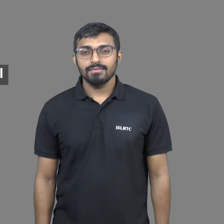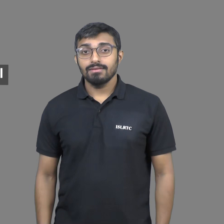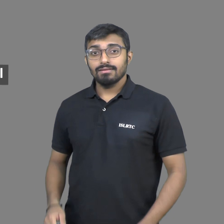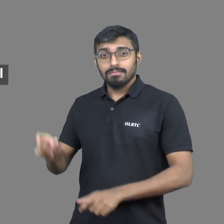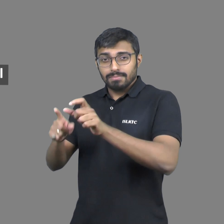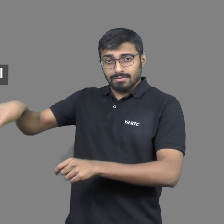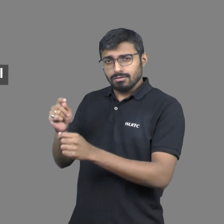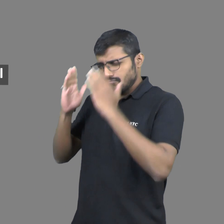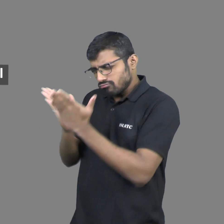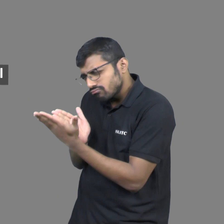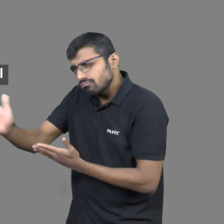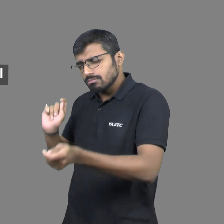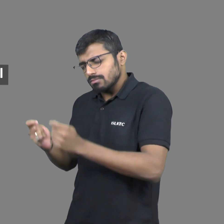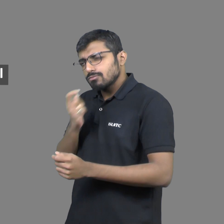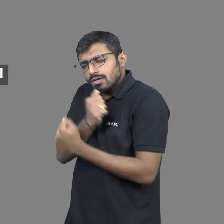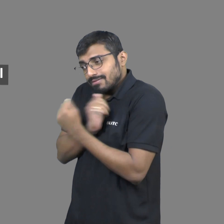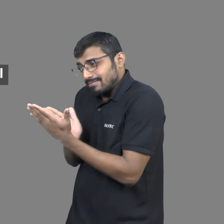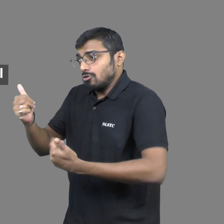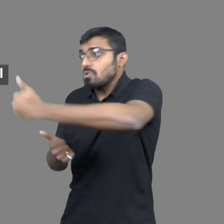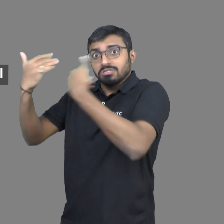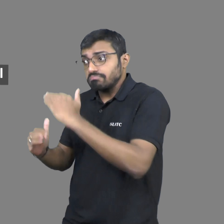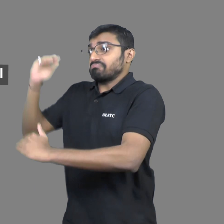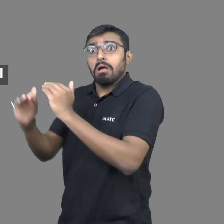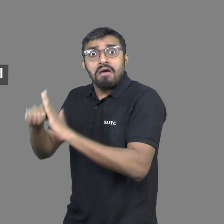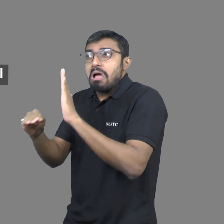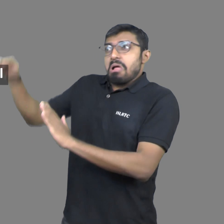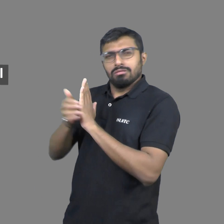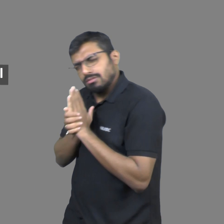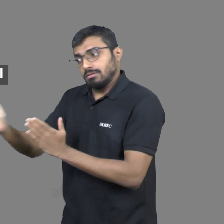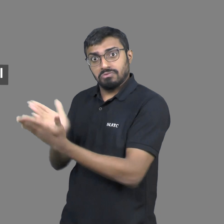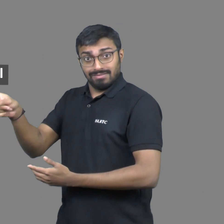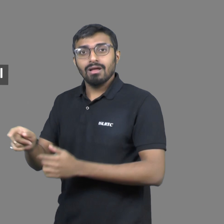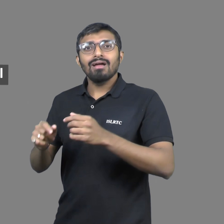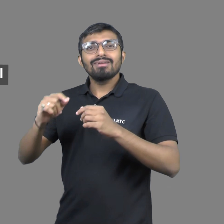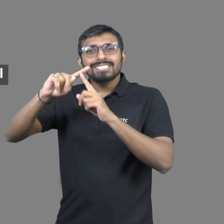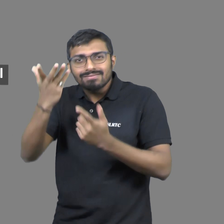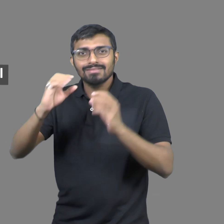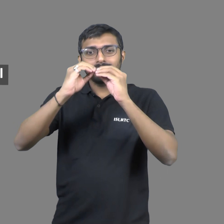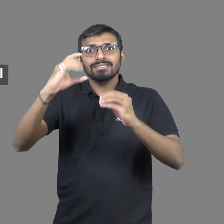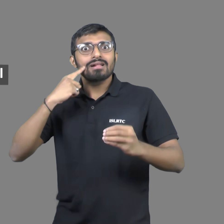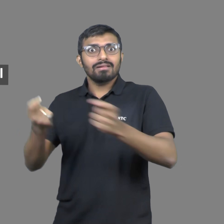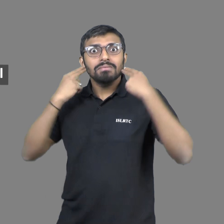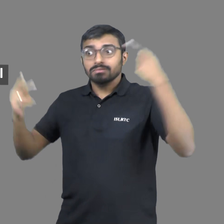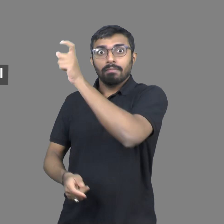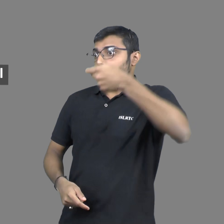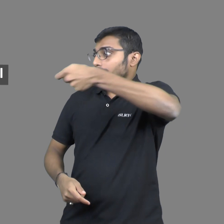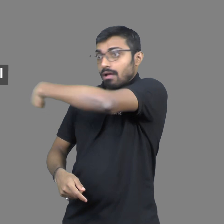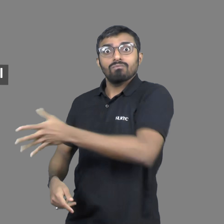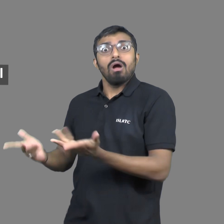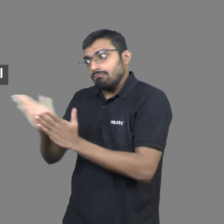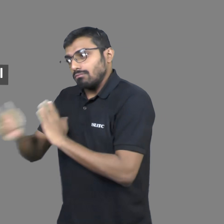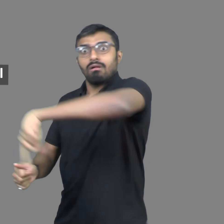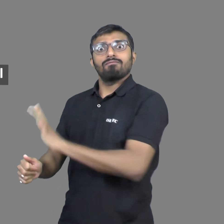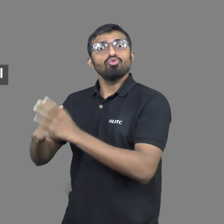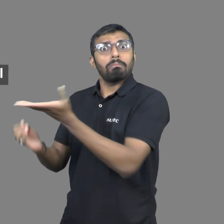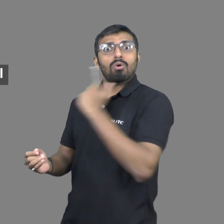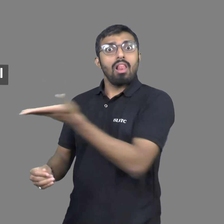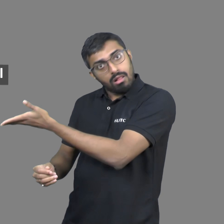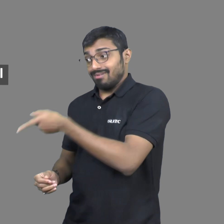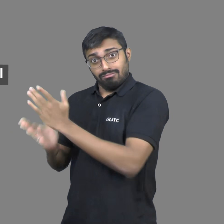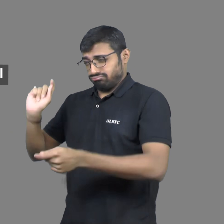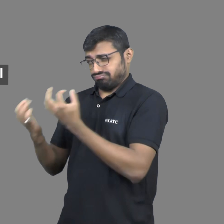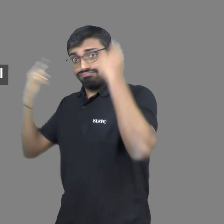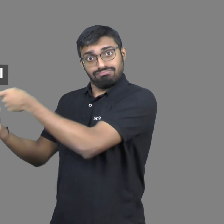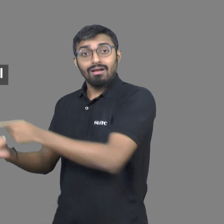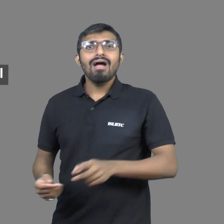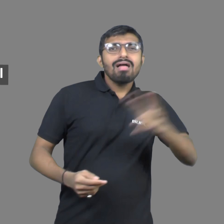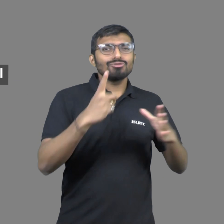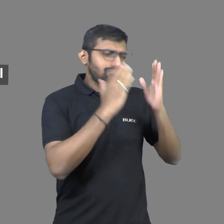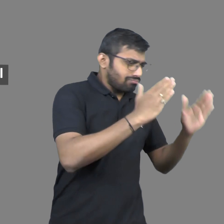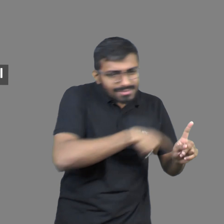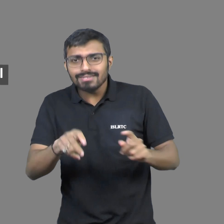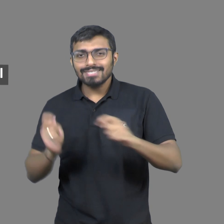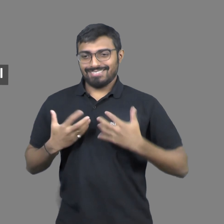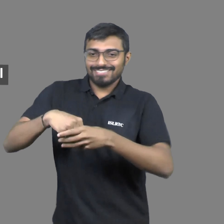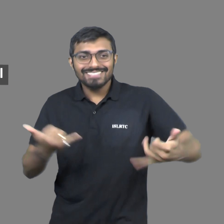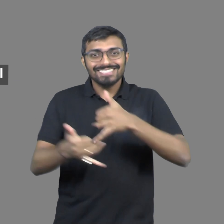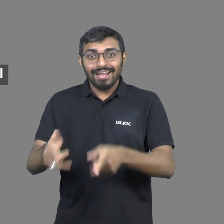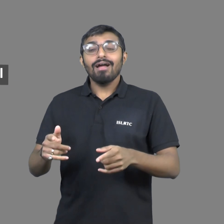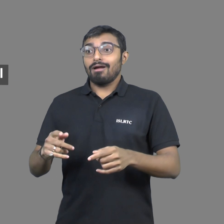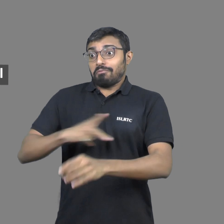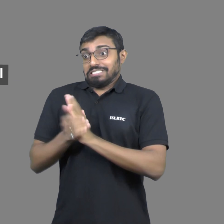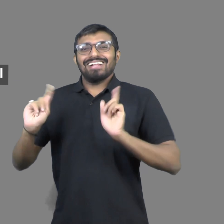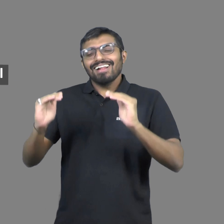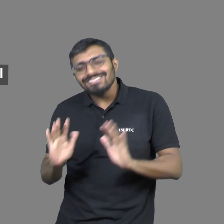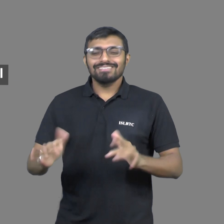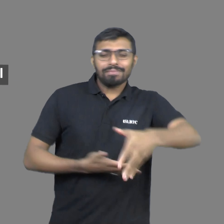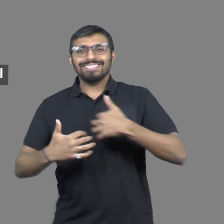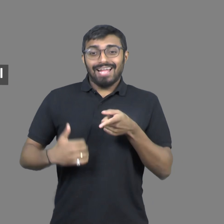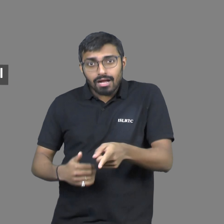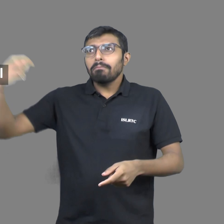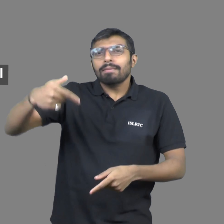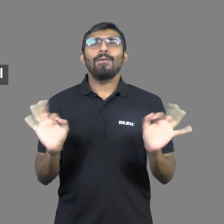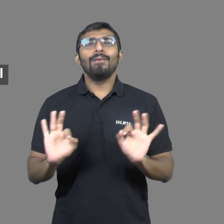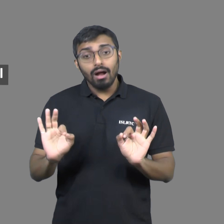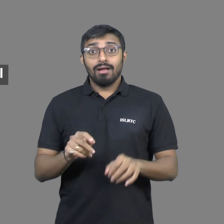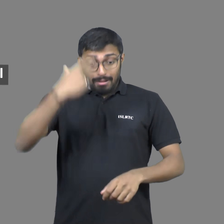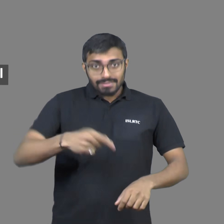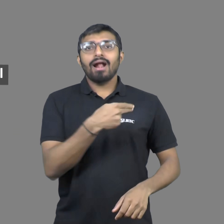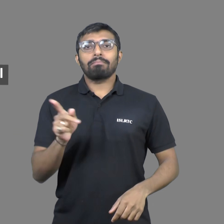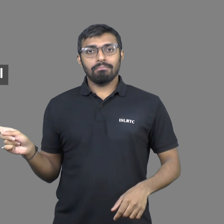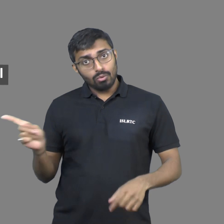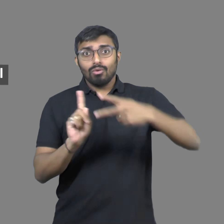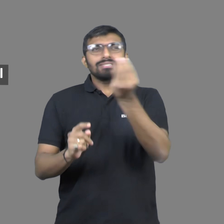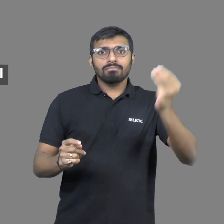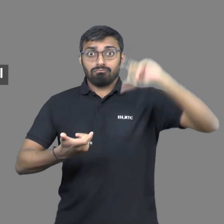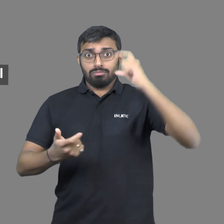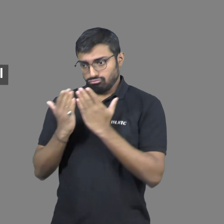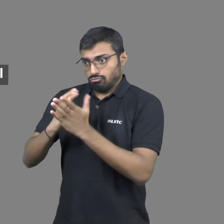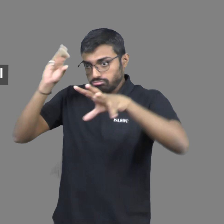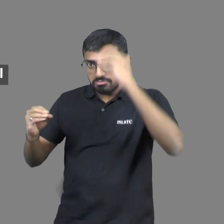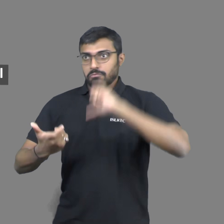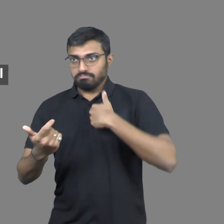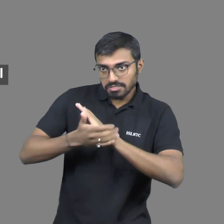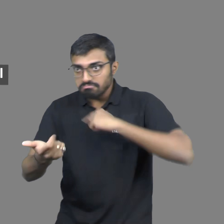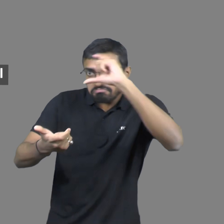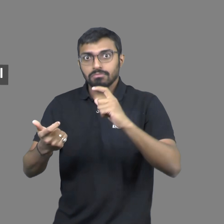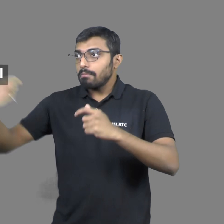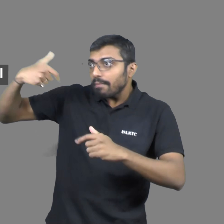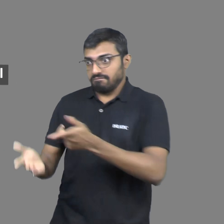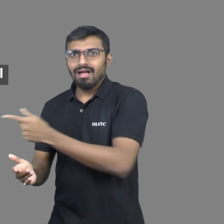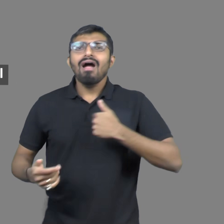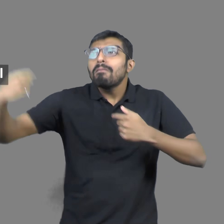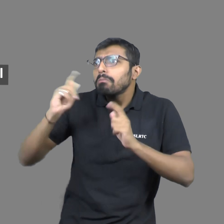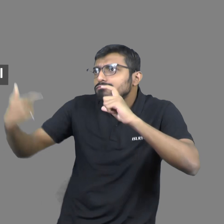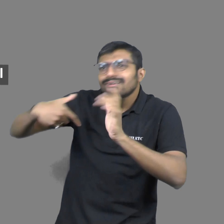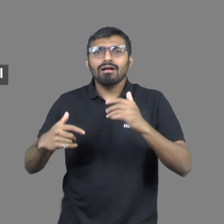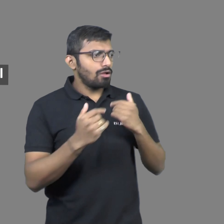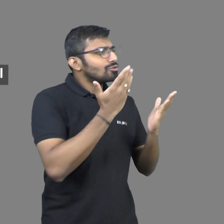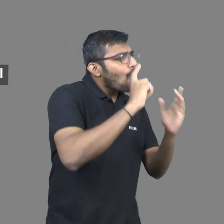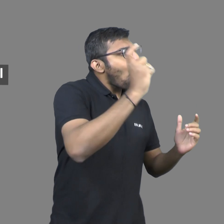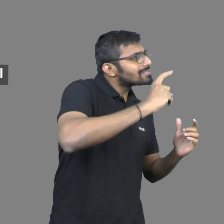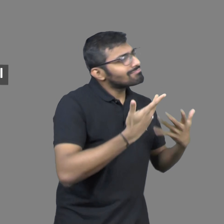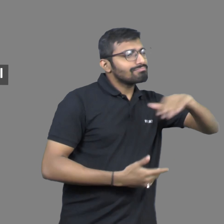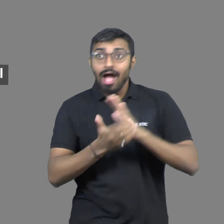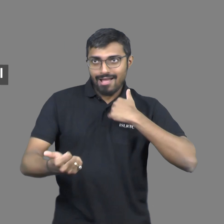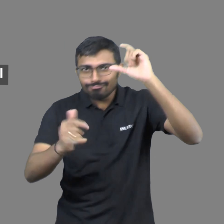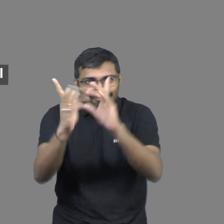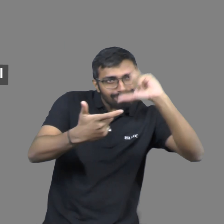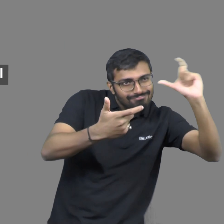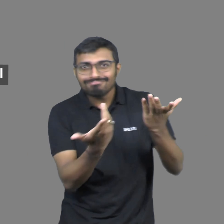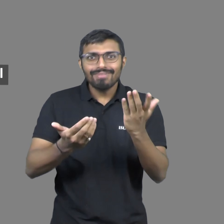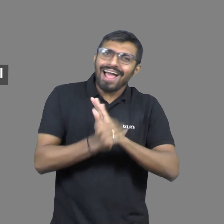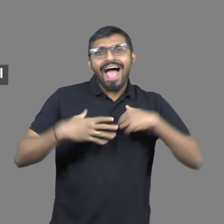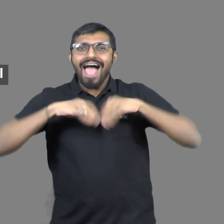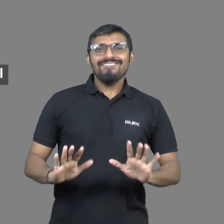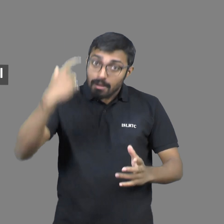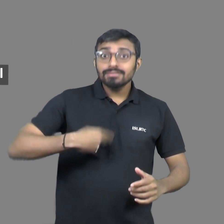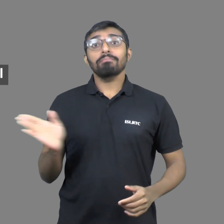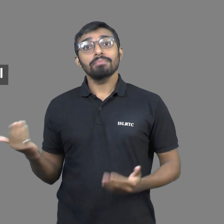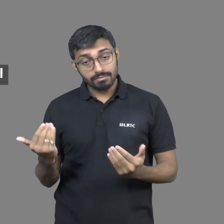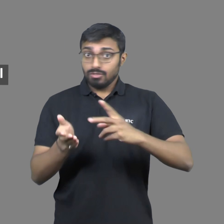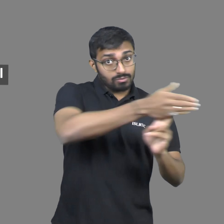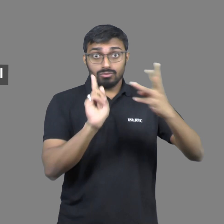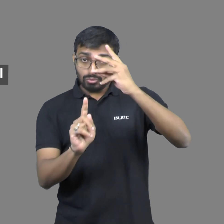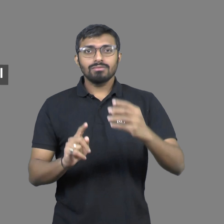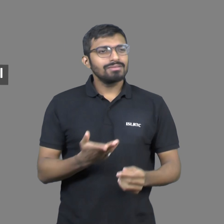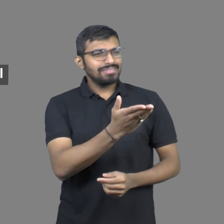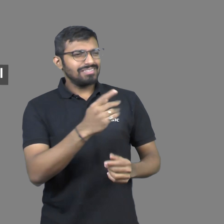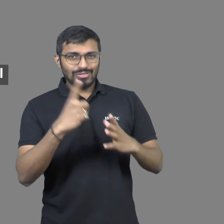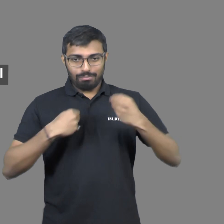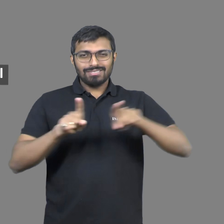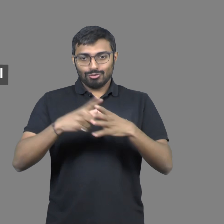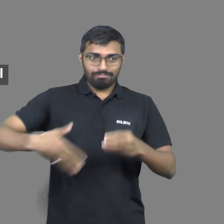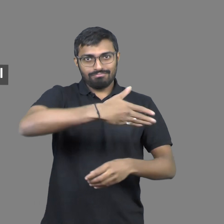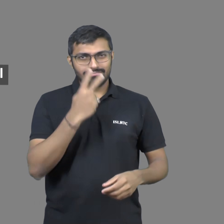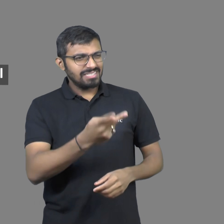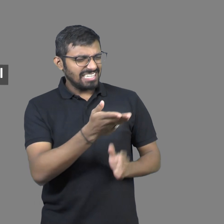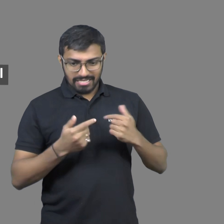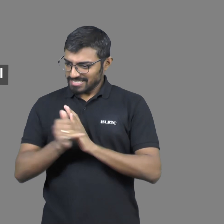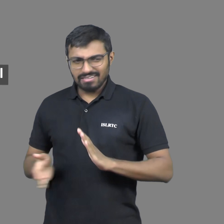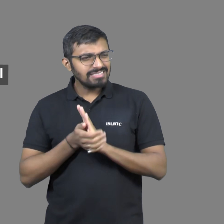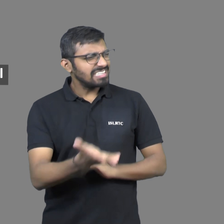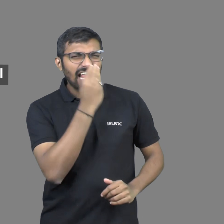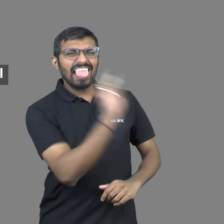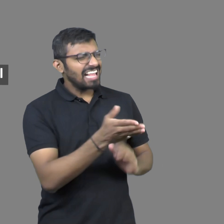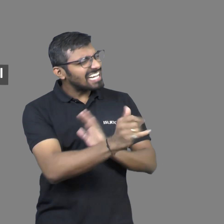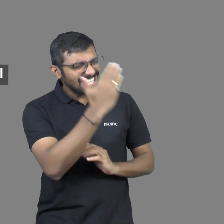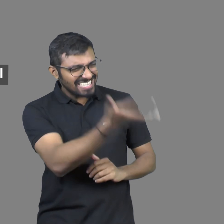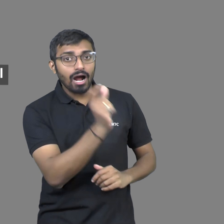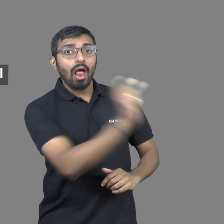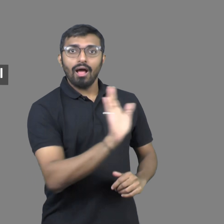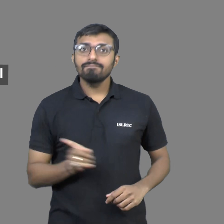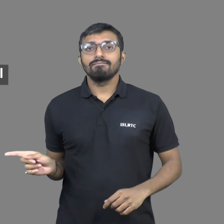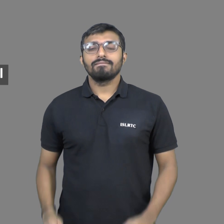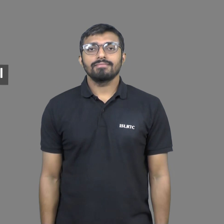Amateur Non-professional